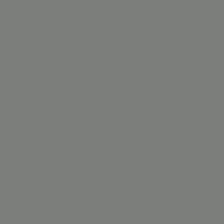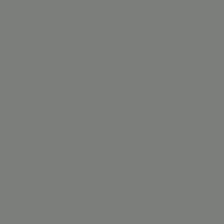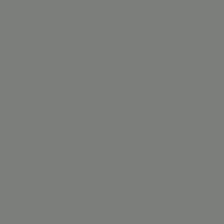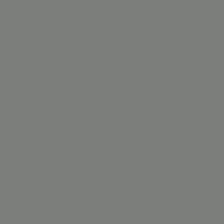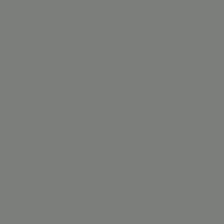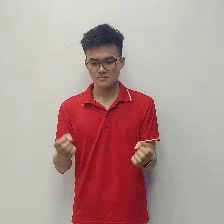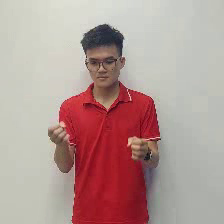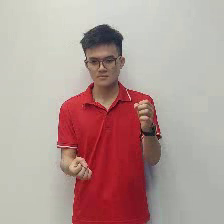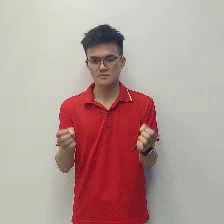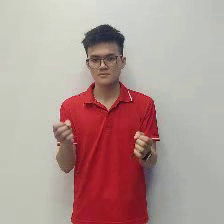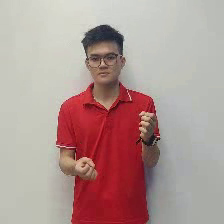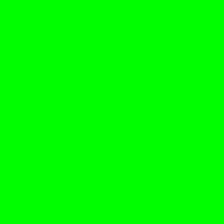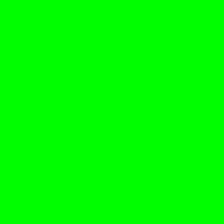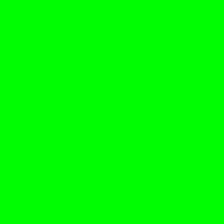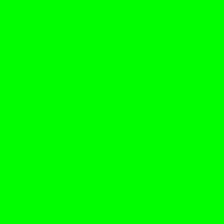Ô tô